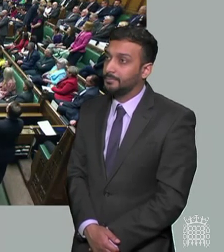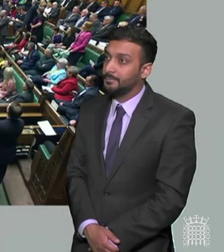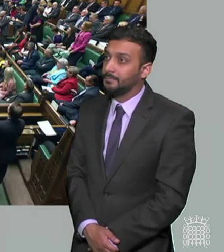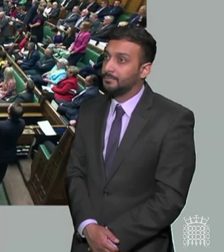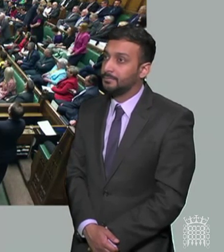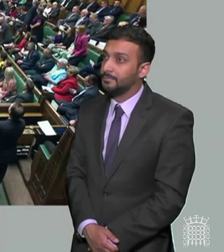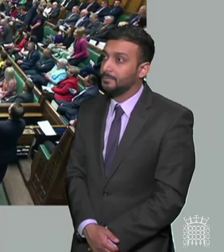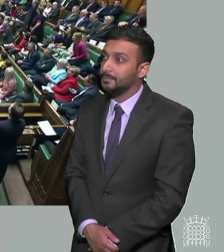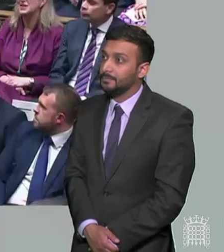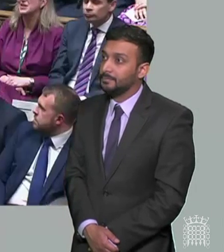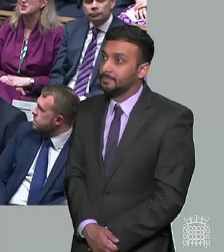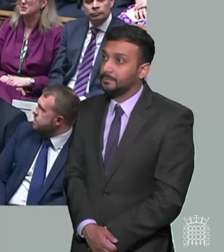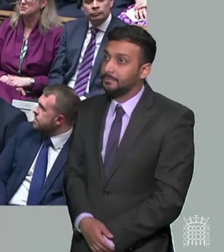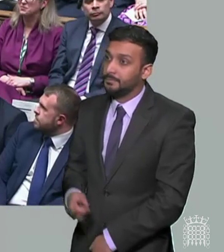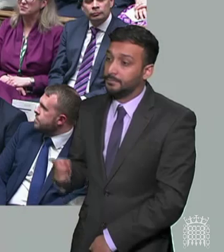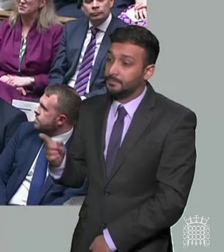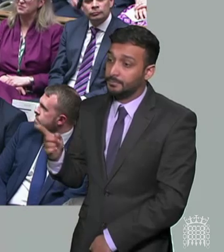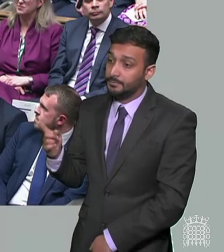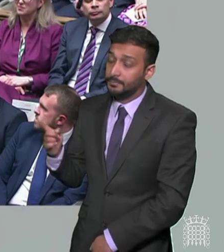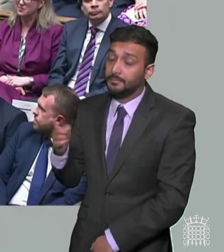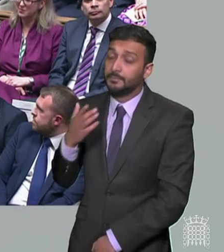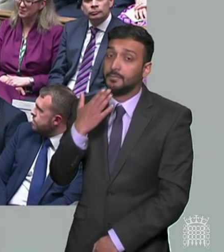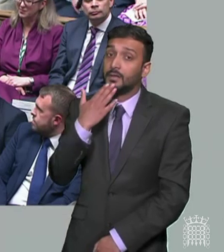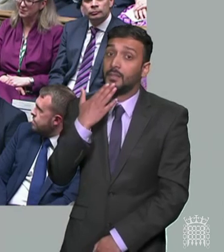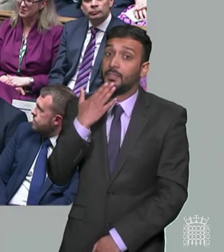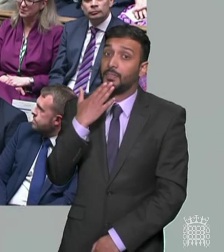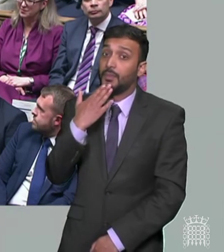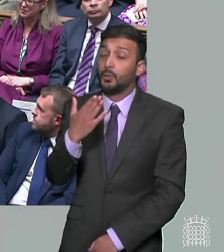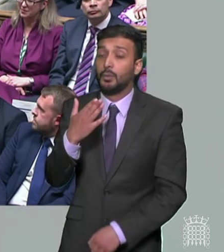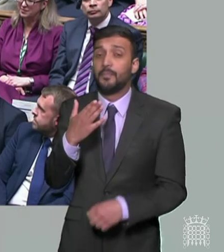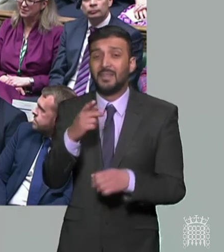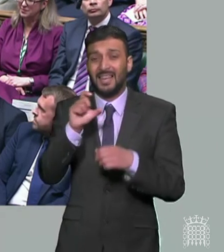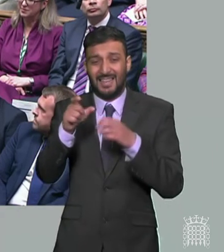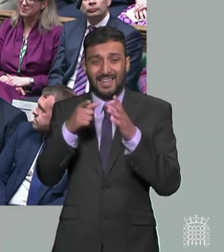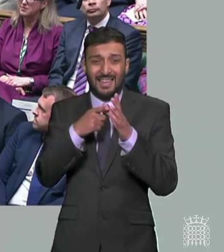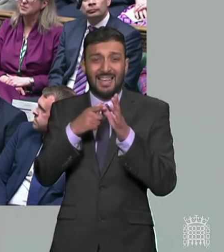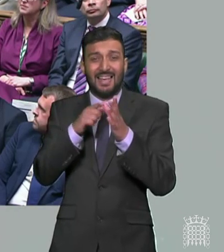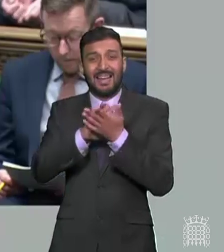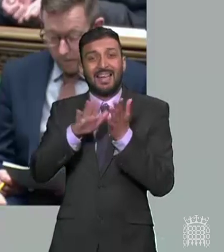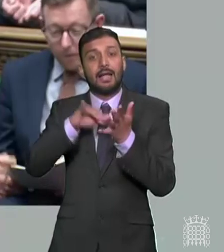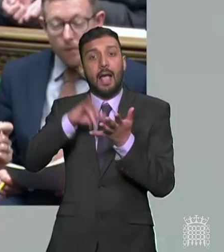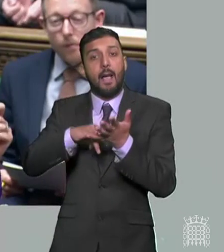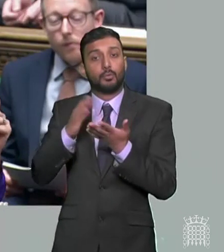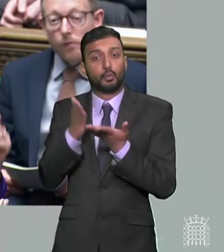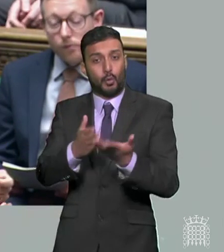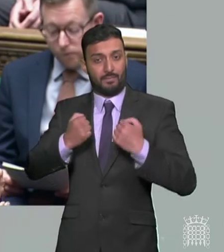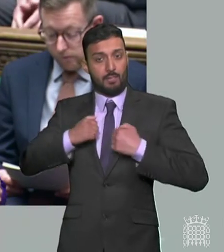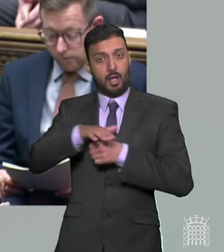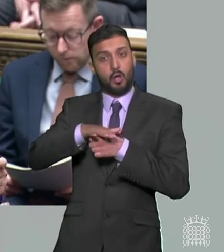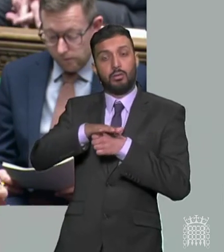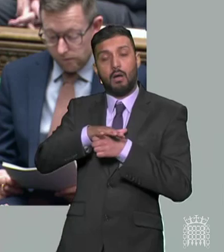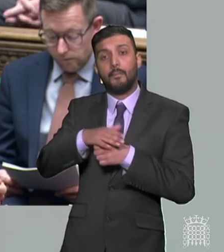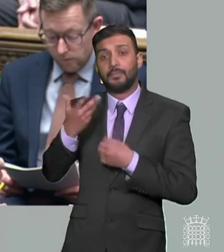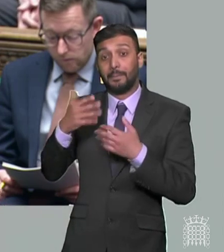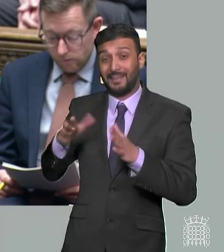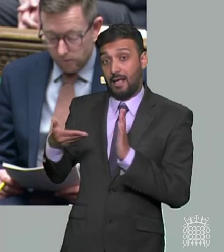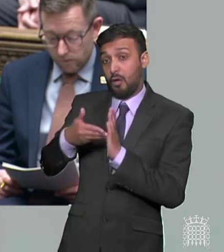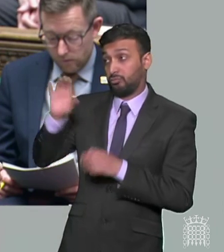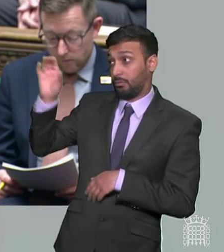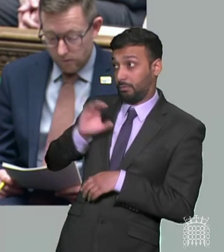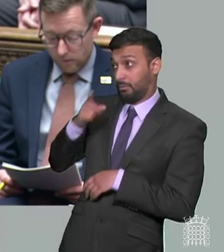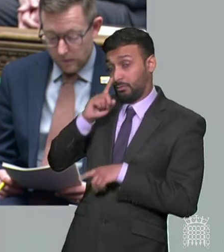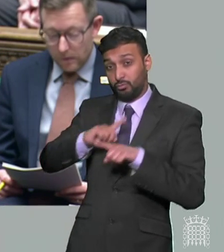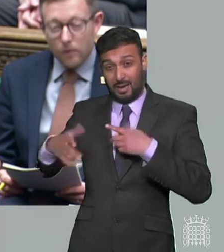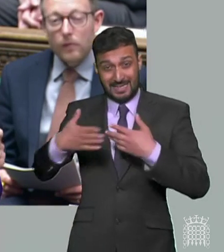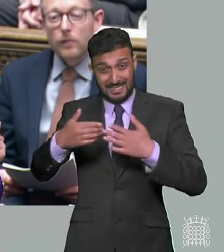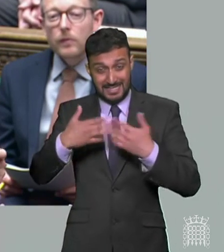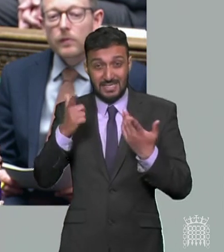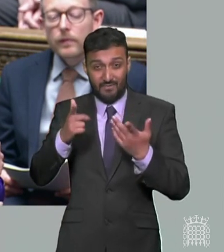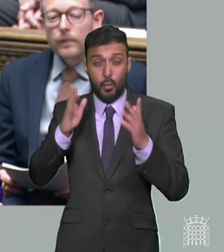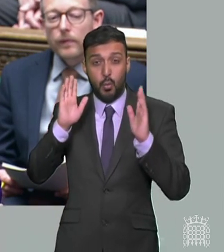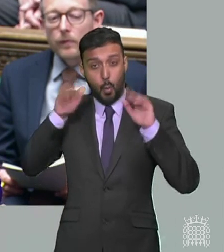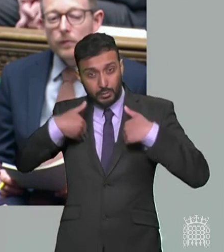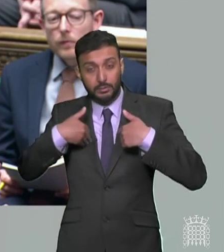3. Last April, the West Berkshire child and adolescent mental health services received an additional £120 million to tackle waiting times for autism and attention deficit hyperactivity disorder diagnoses.